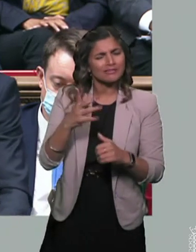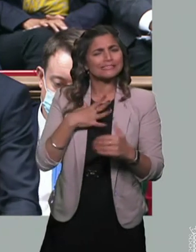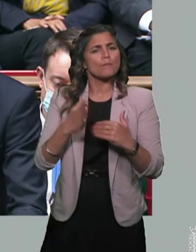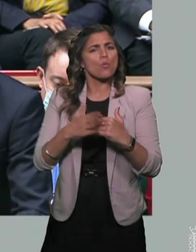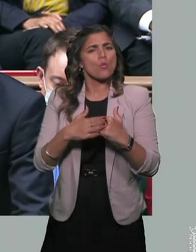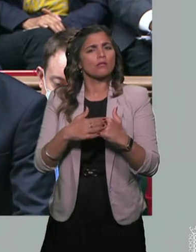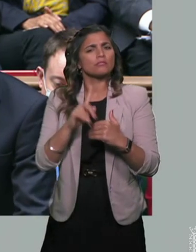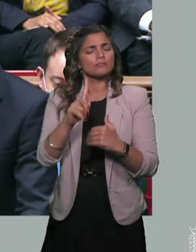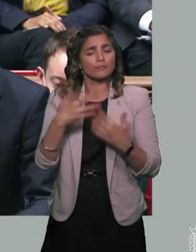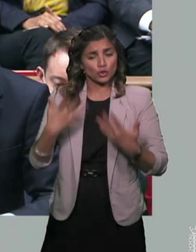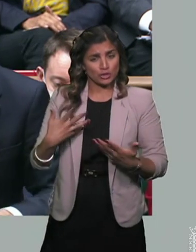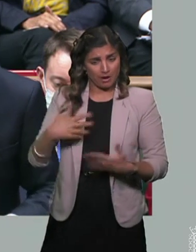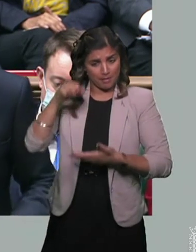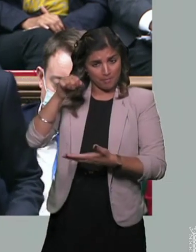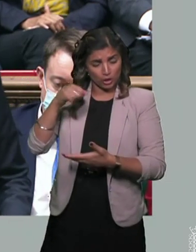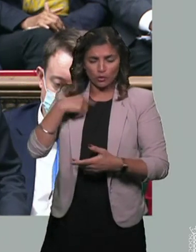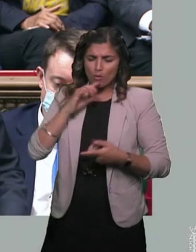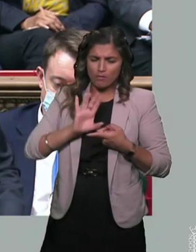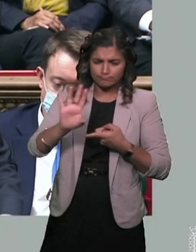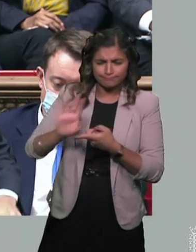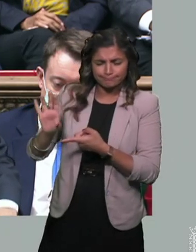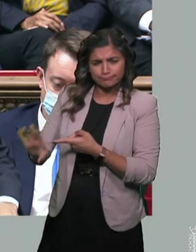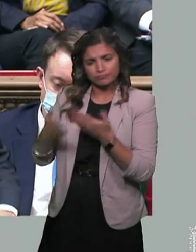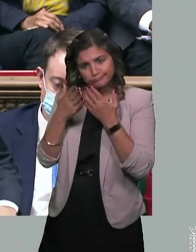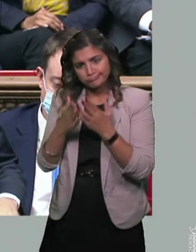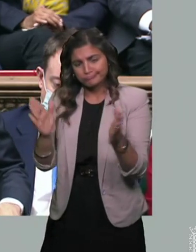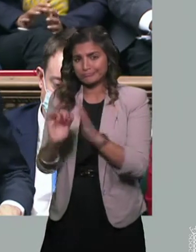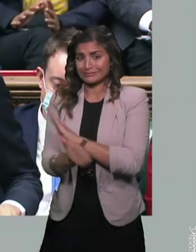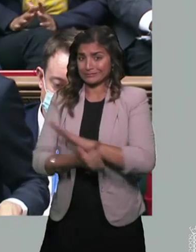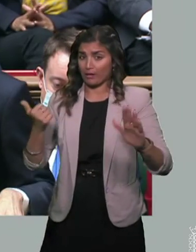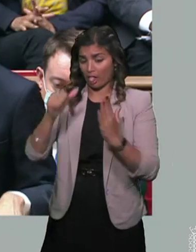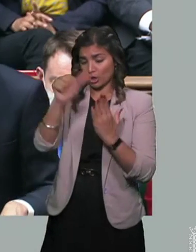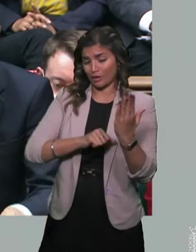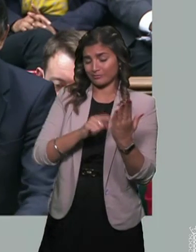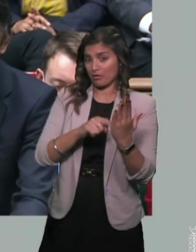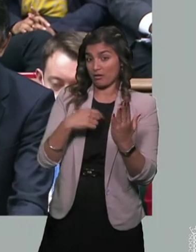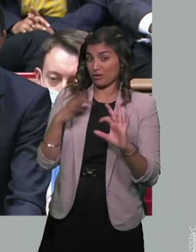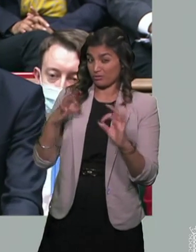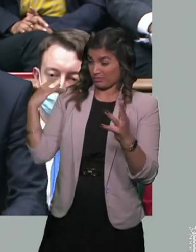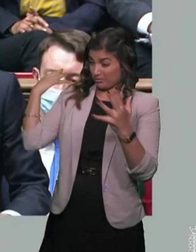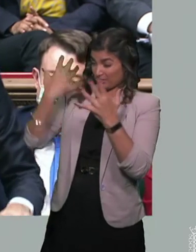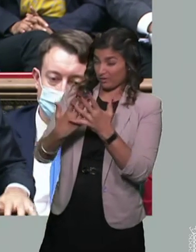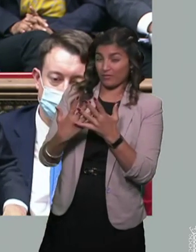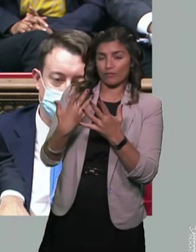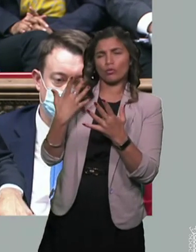Today’s Budget invests in the most wide-ranging skills agenda this country has seen in decades.